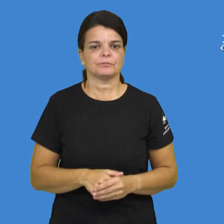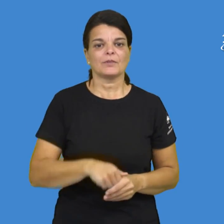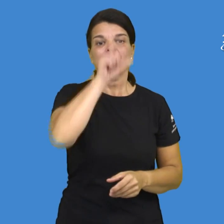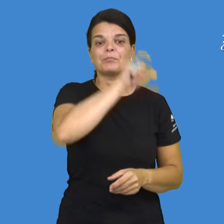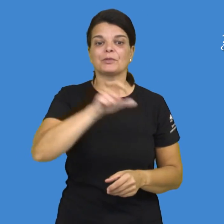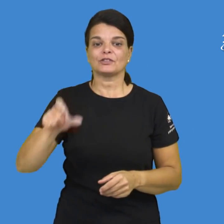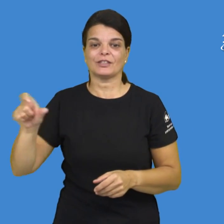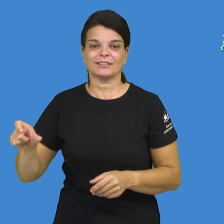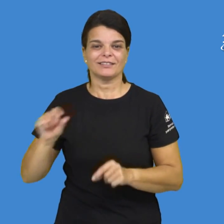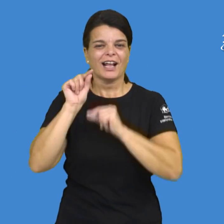persona